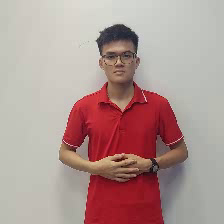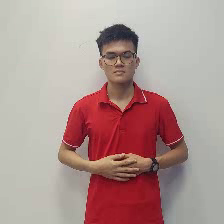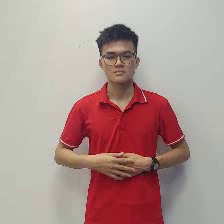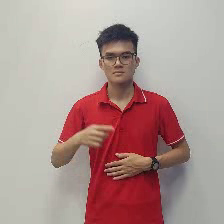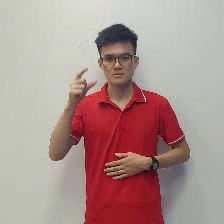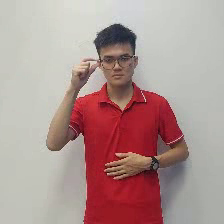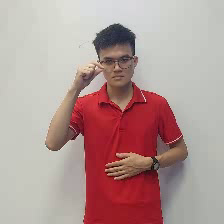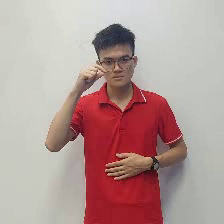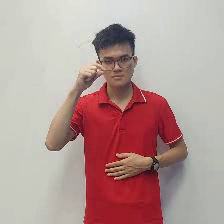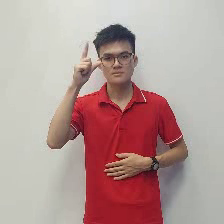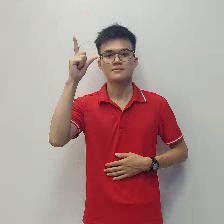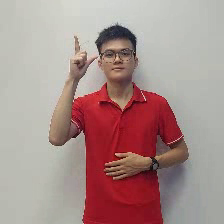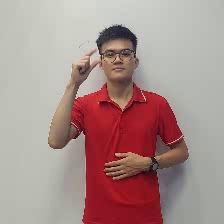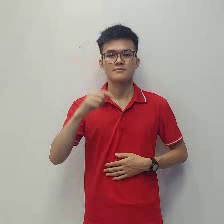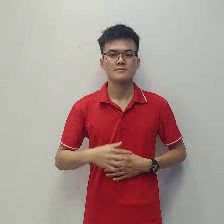Thức dậy